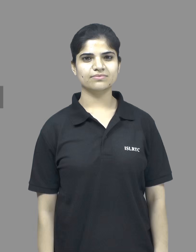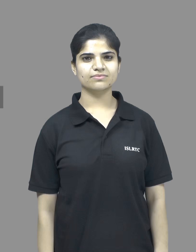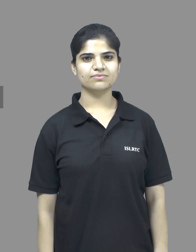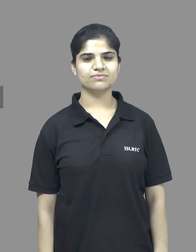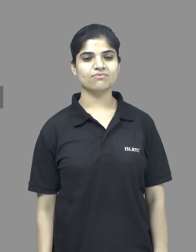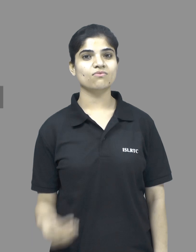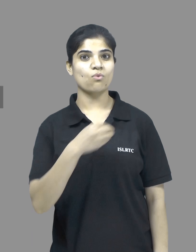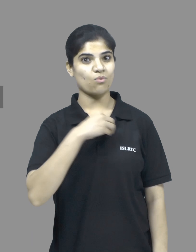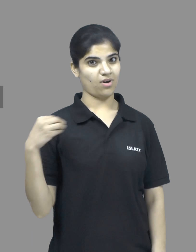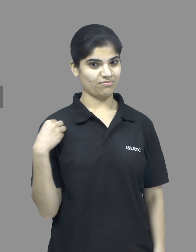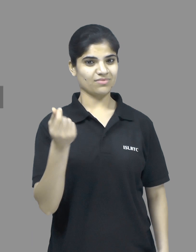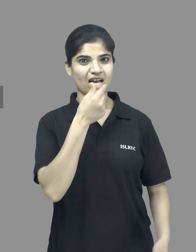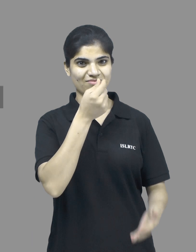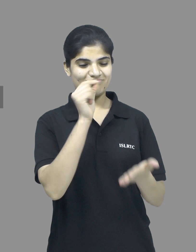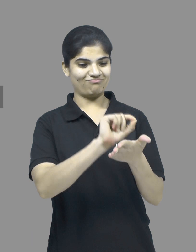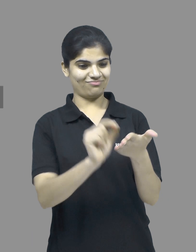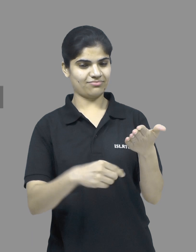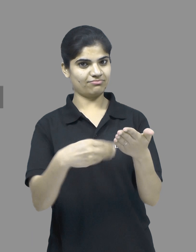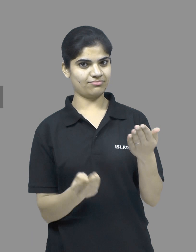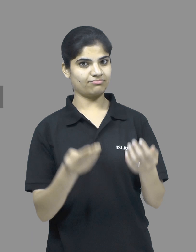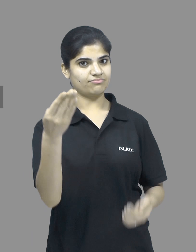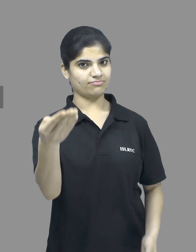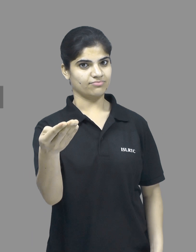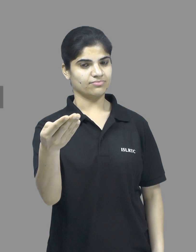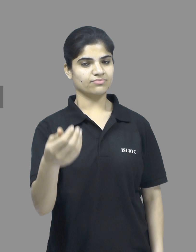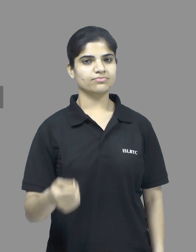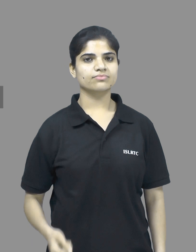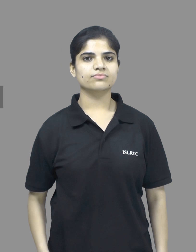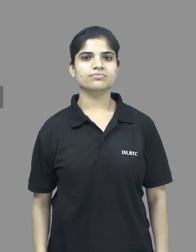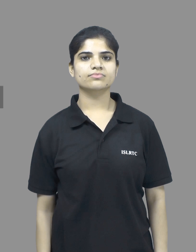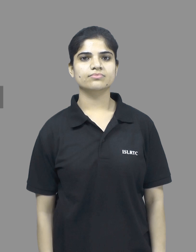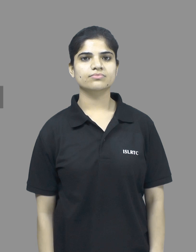Prescription